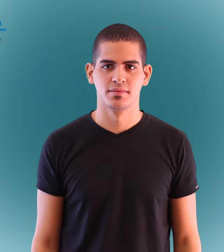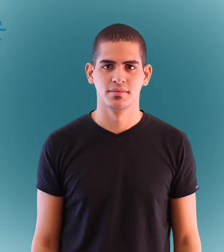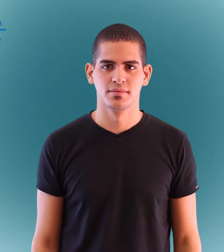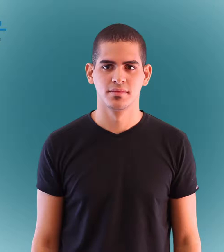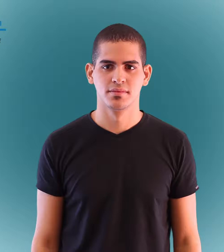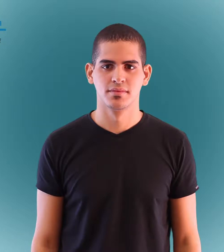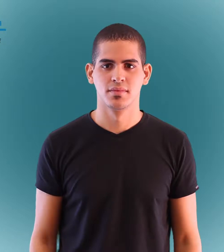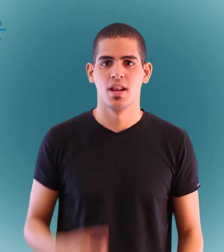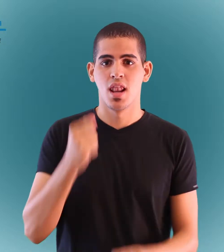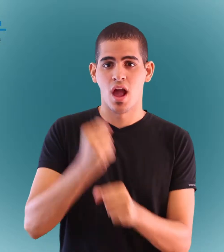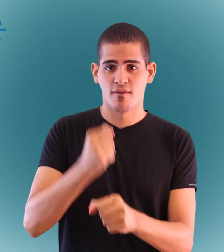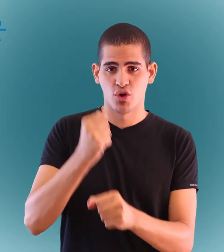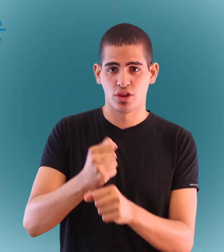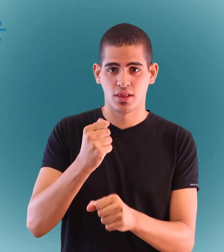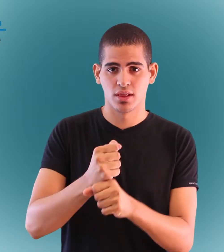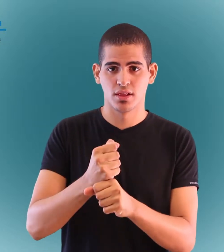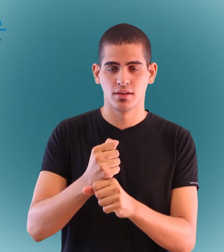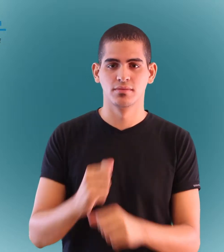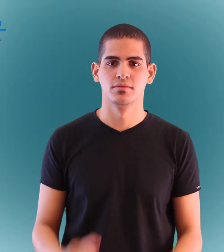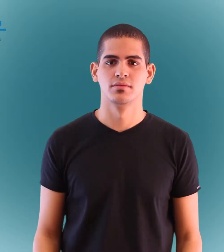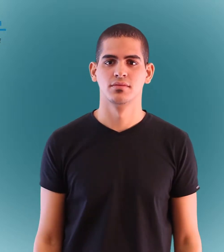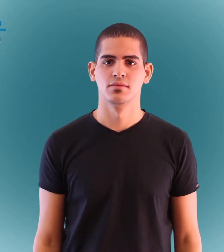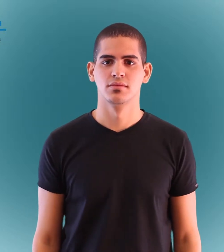לעבוד